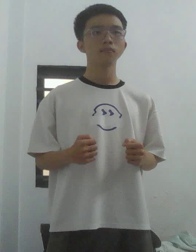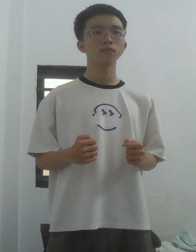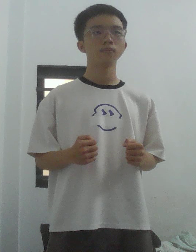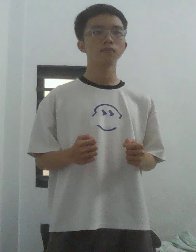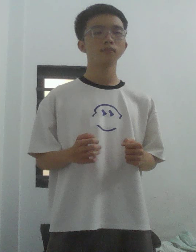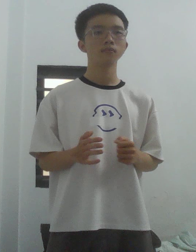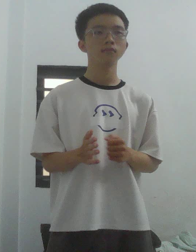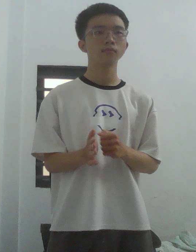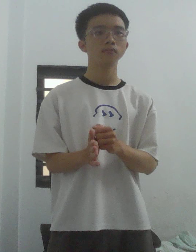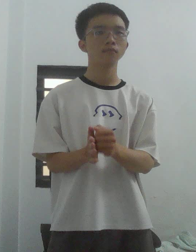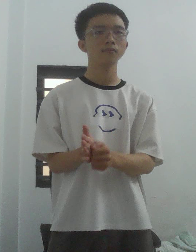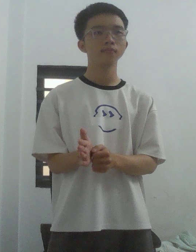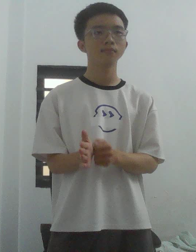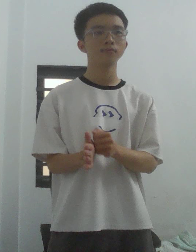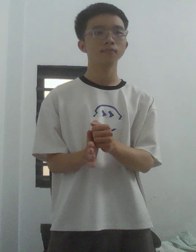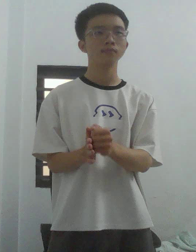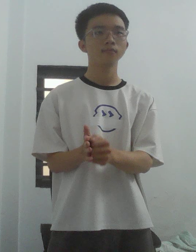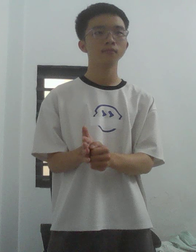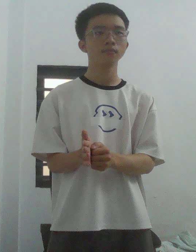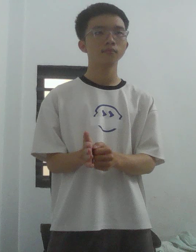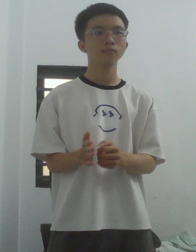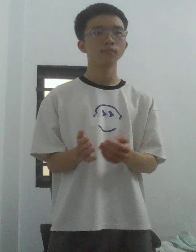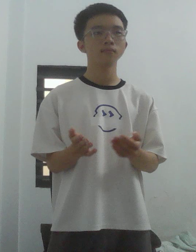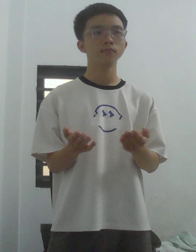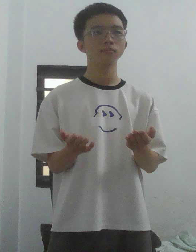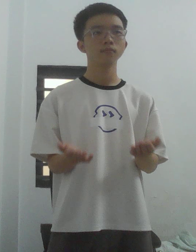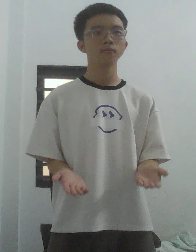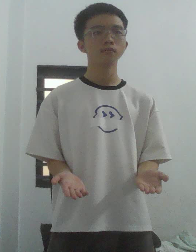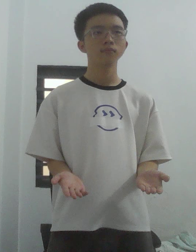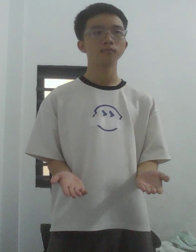thang nay